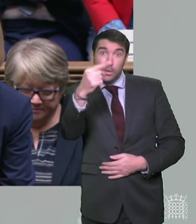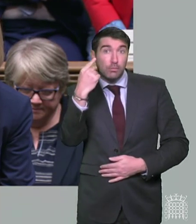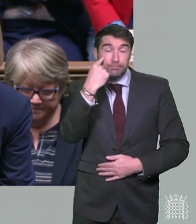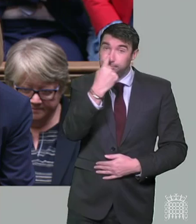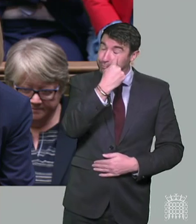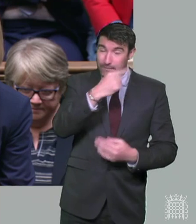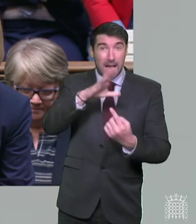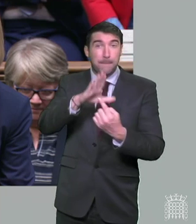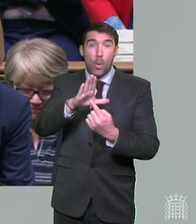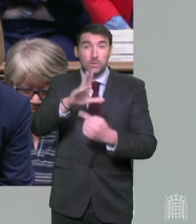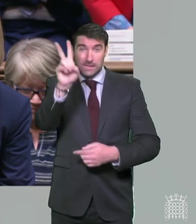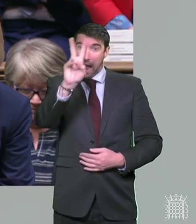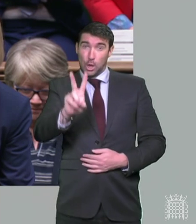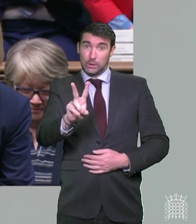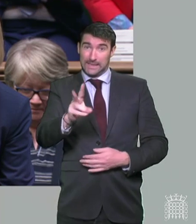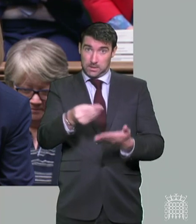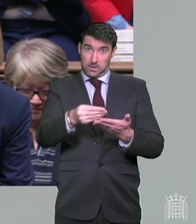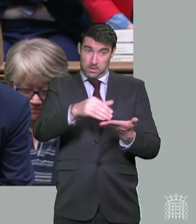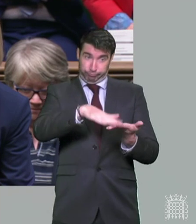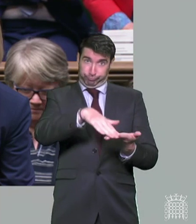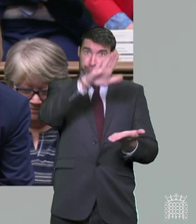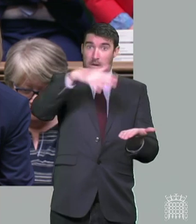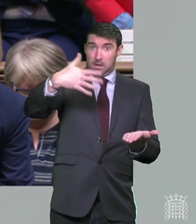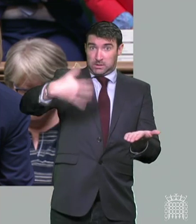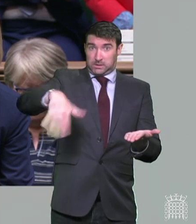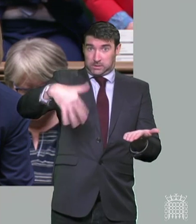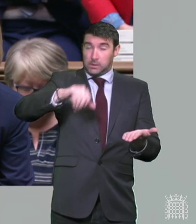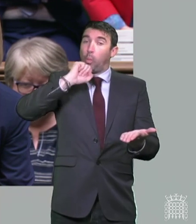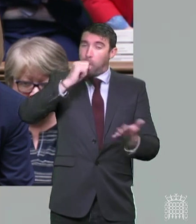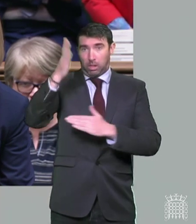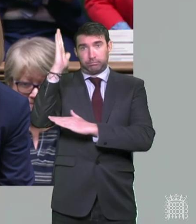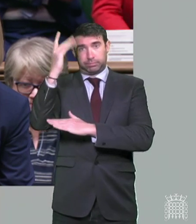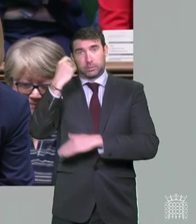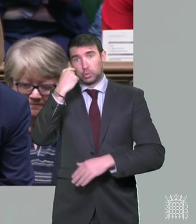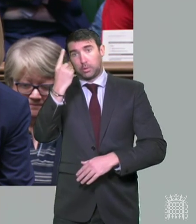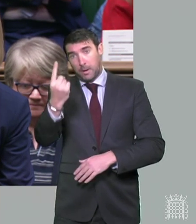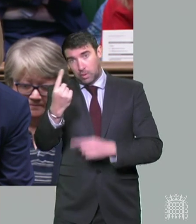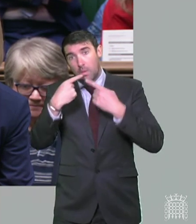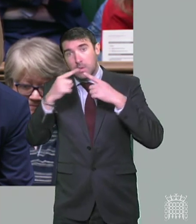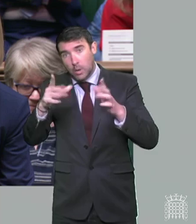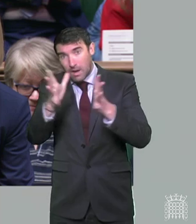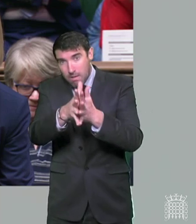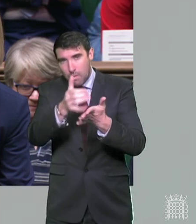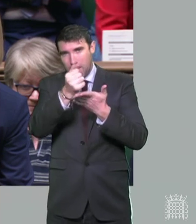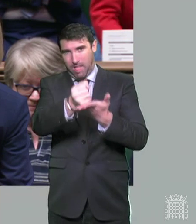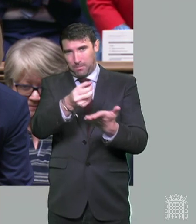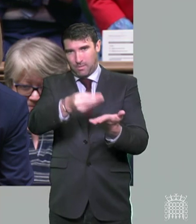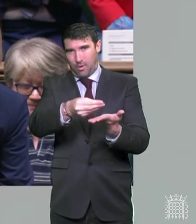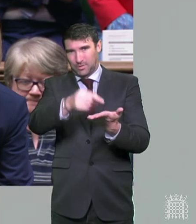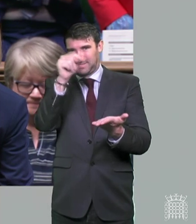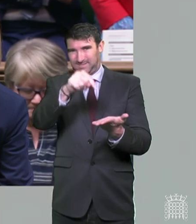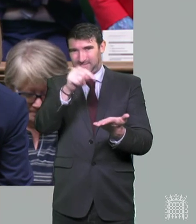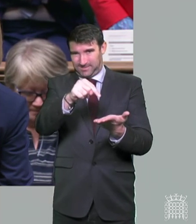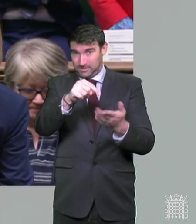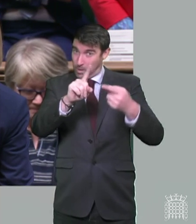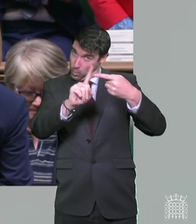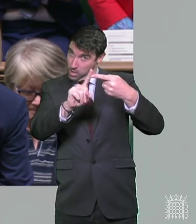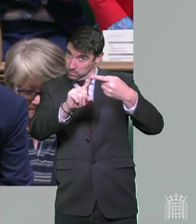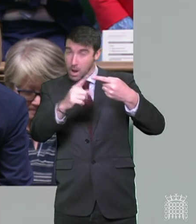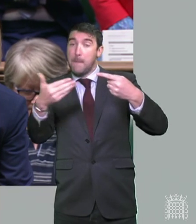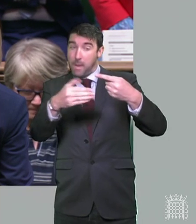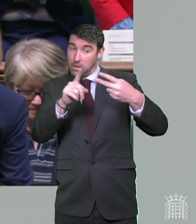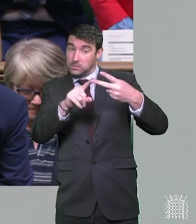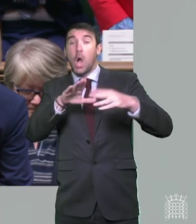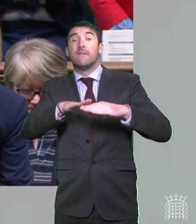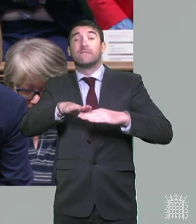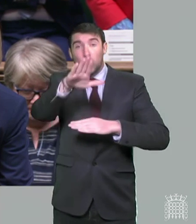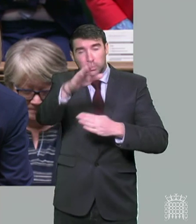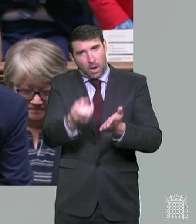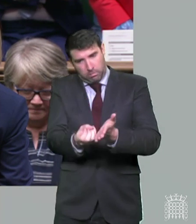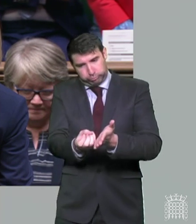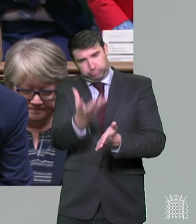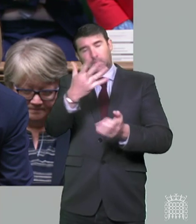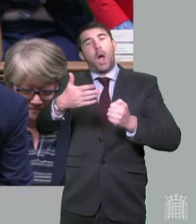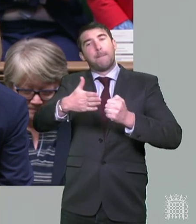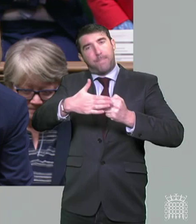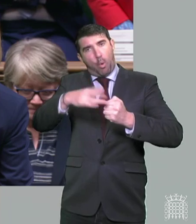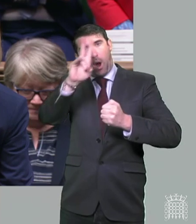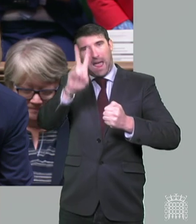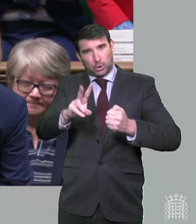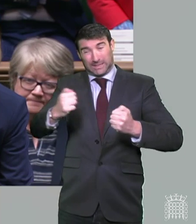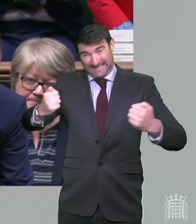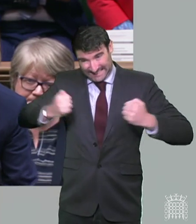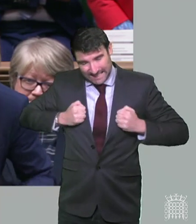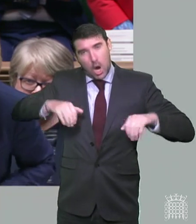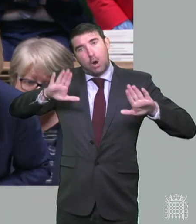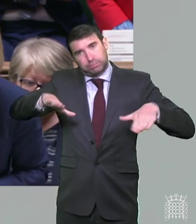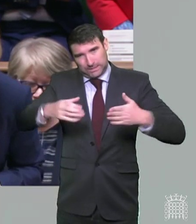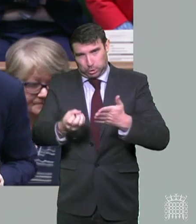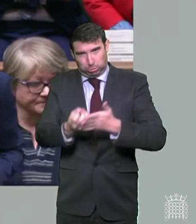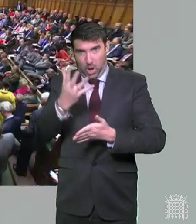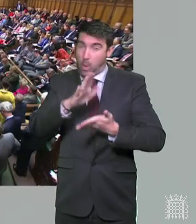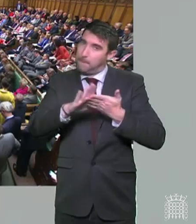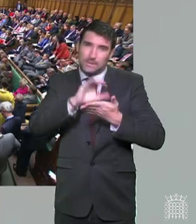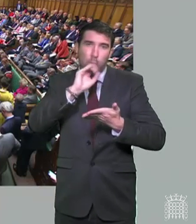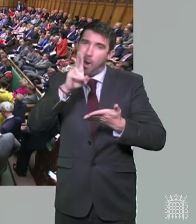I will make sure that people are able to afford their energy bills, at the same time as dealing with the long-term supply issues to ensure that we are resilient in energy and never get into this position again.